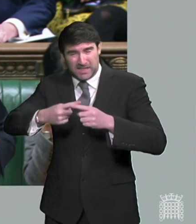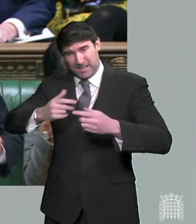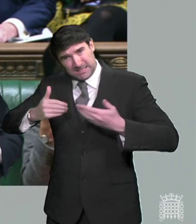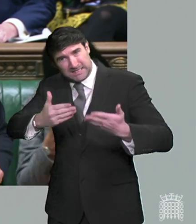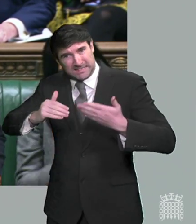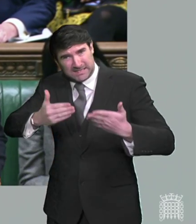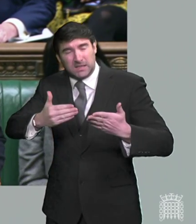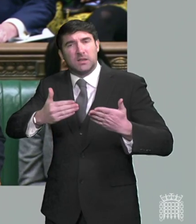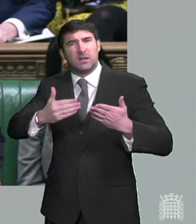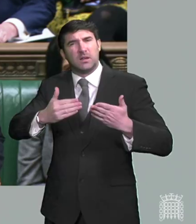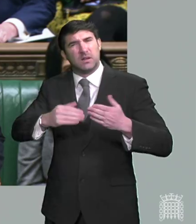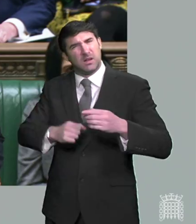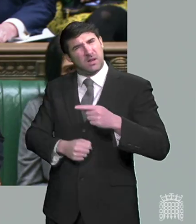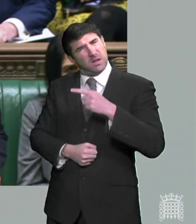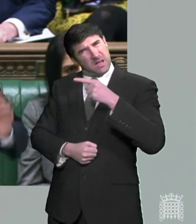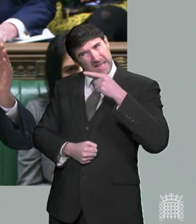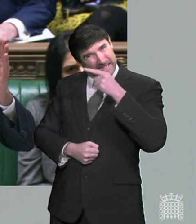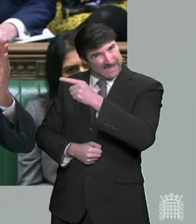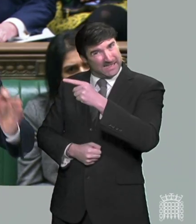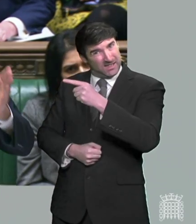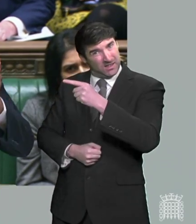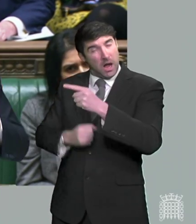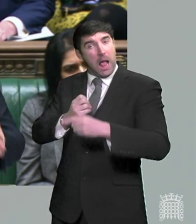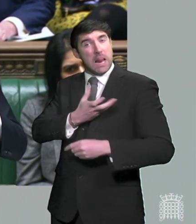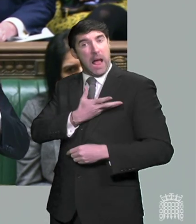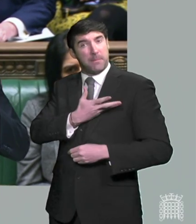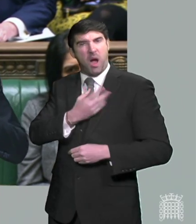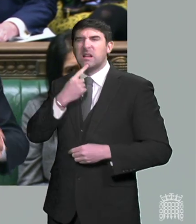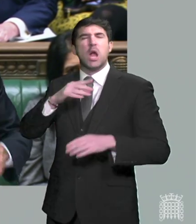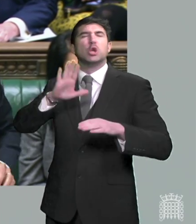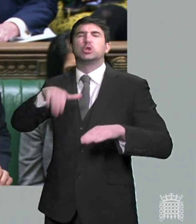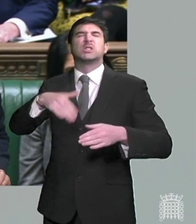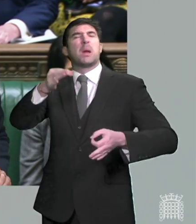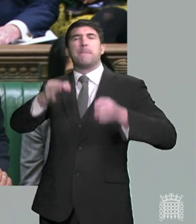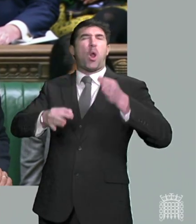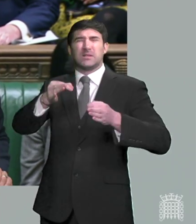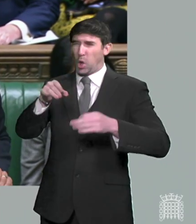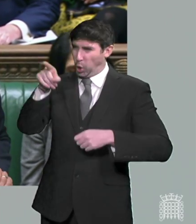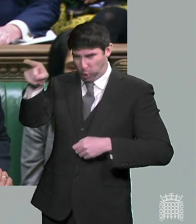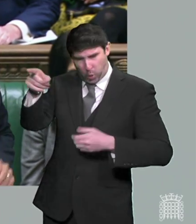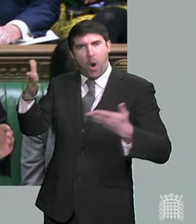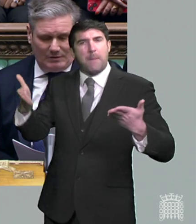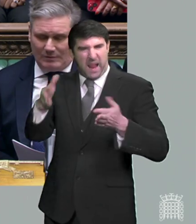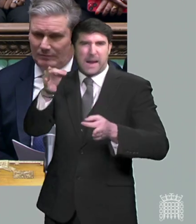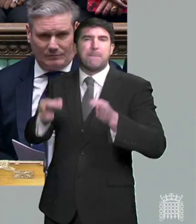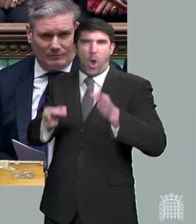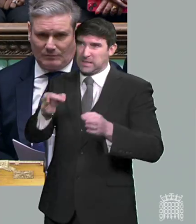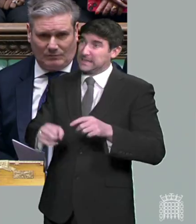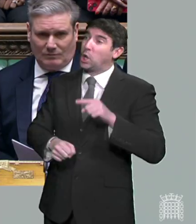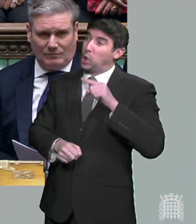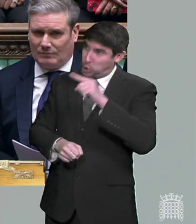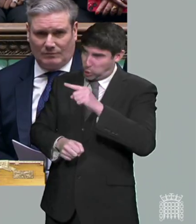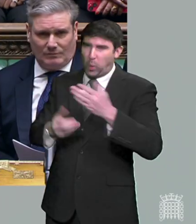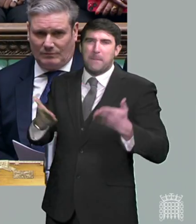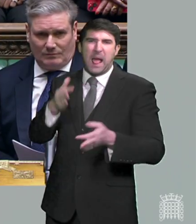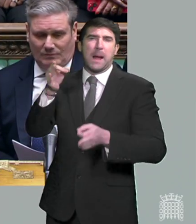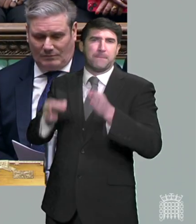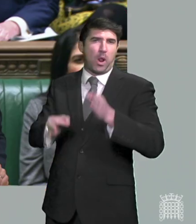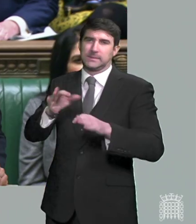The right honourable and learned Gentleman talks about political games. He is a living example of someone playing political games when it comes to people’s healthcare.